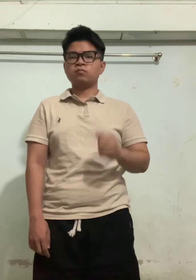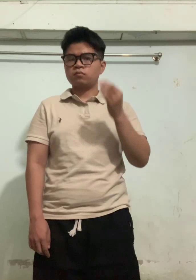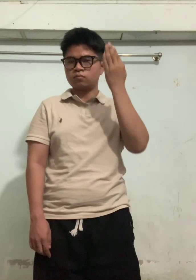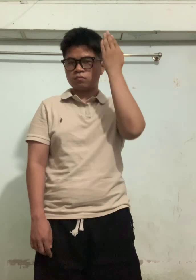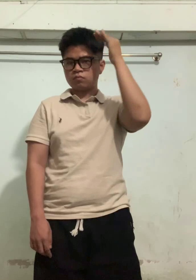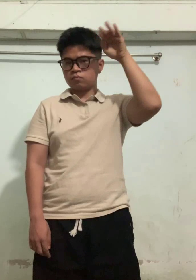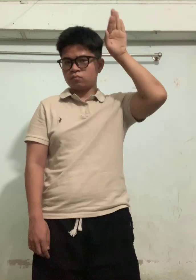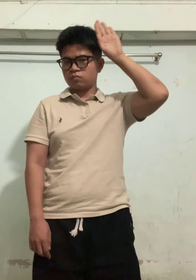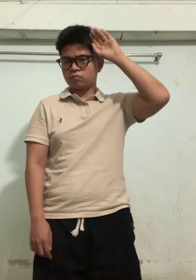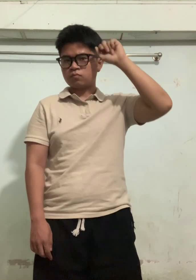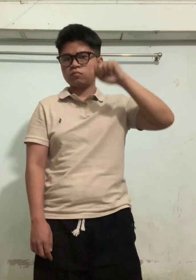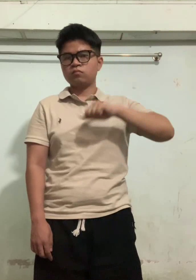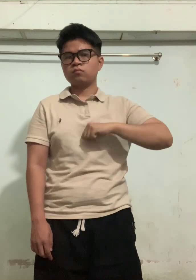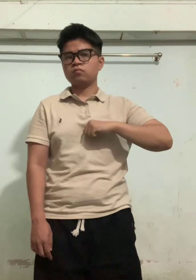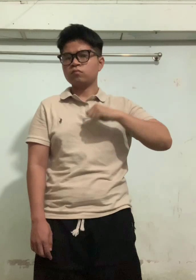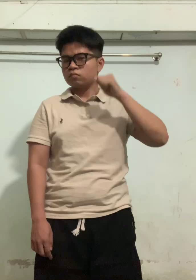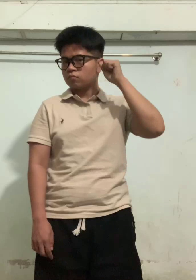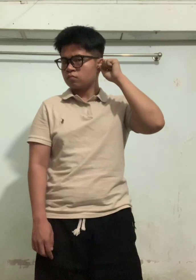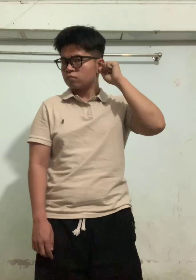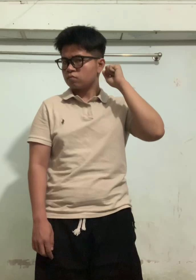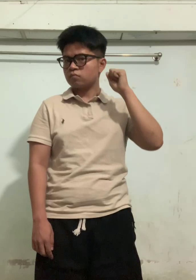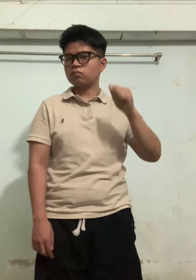thay co